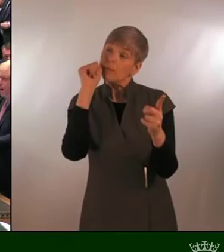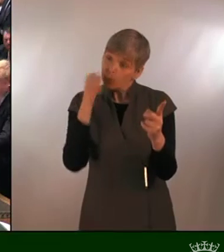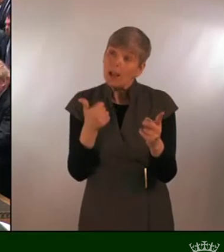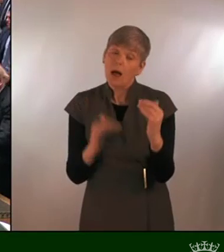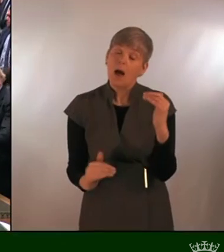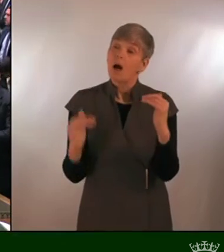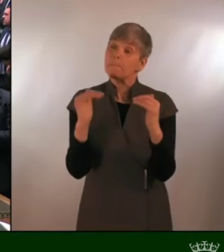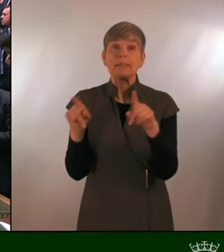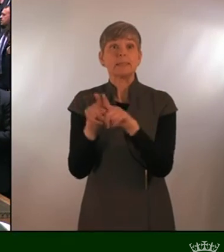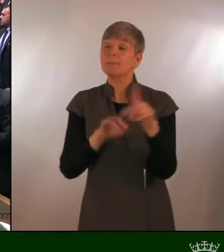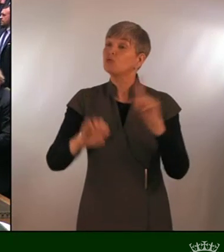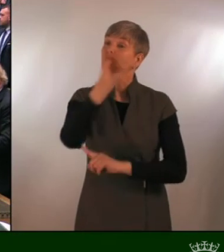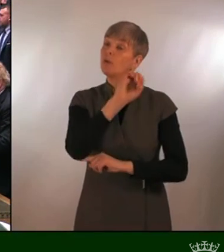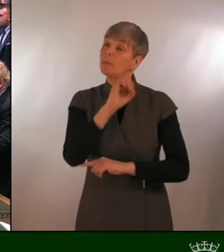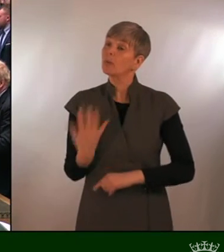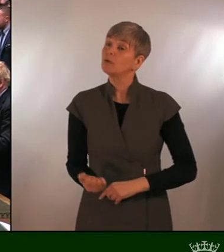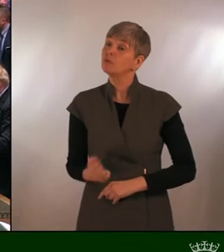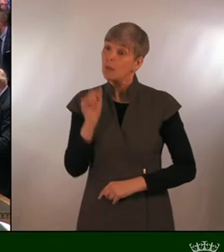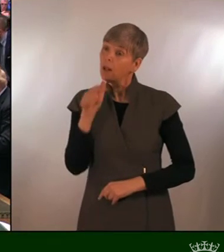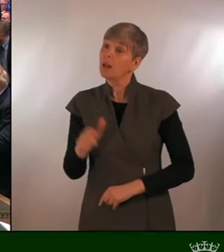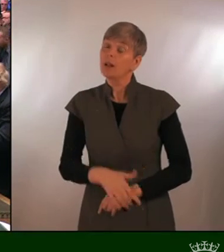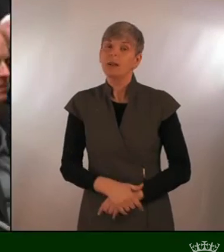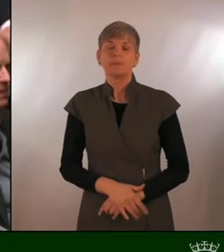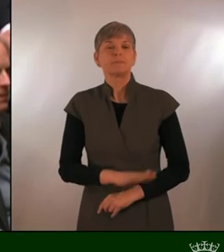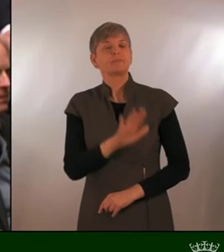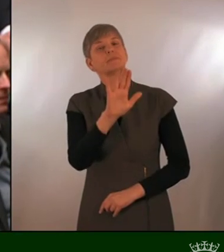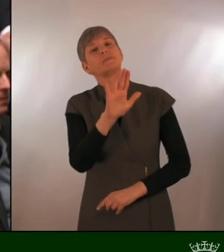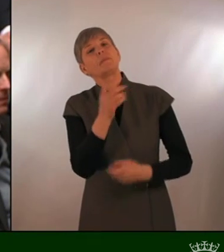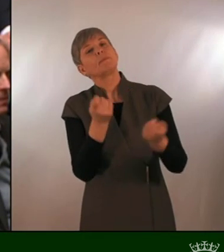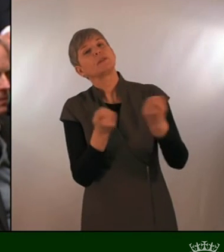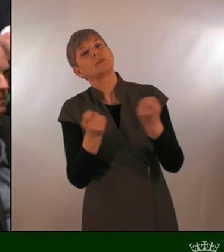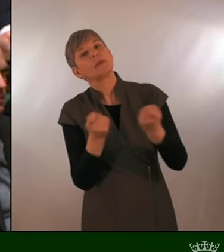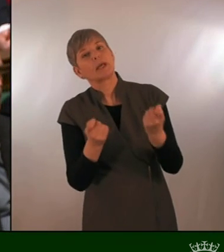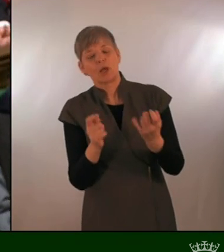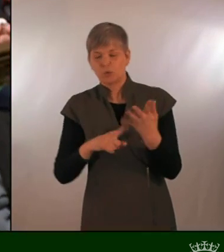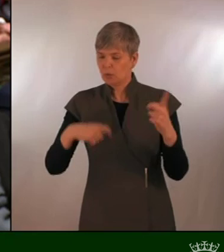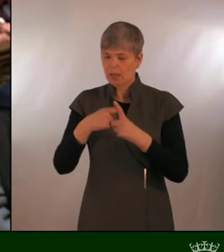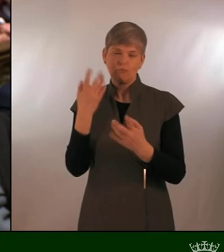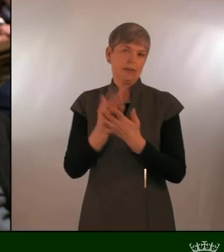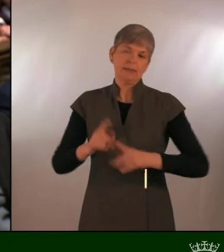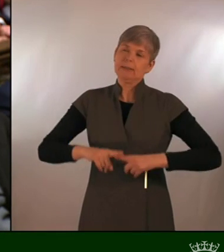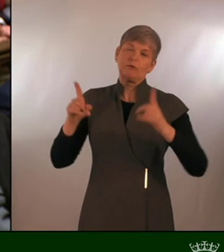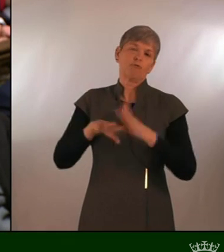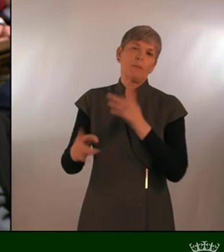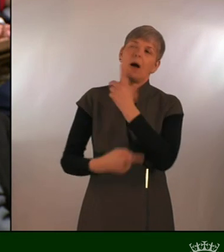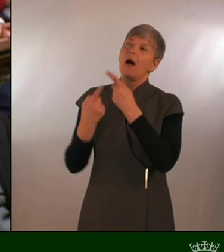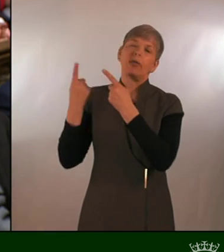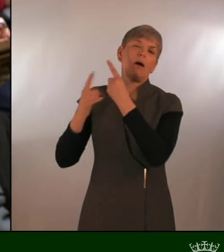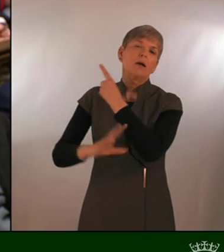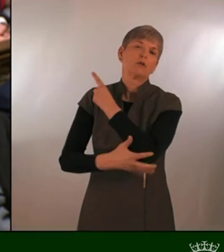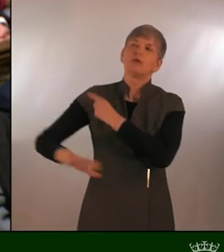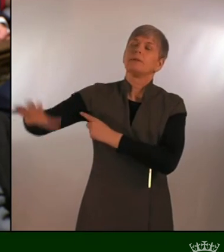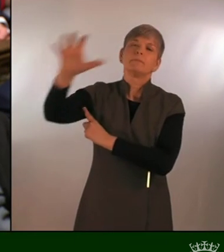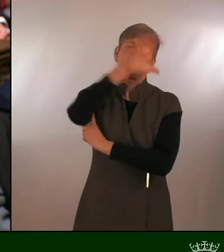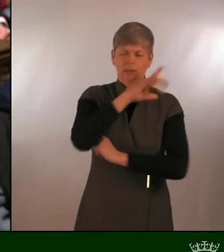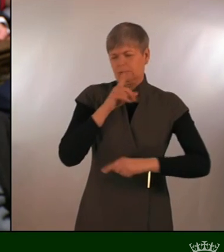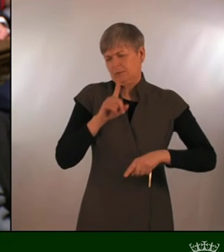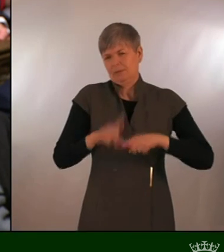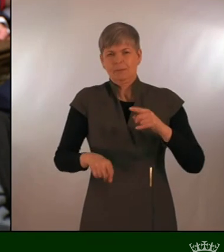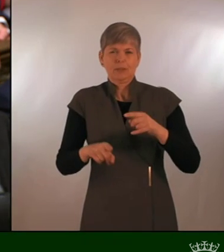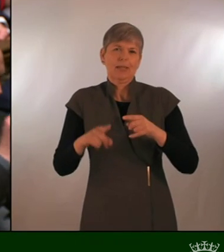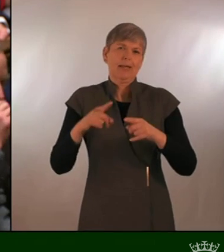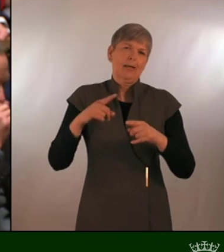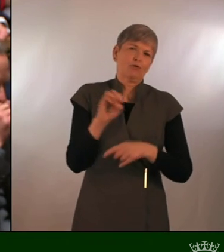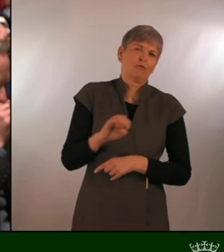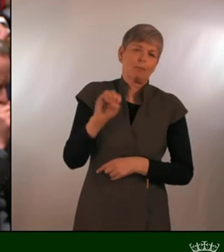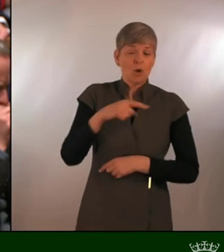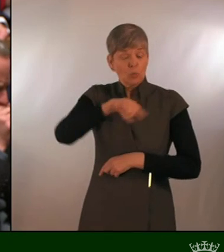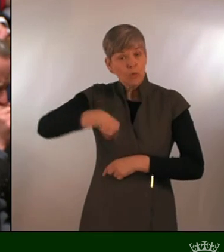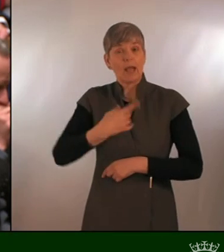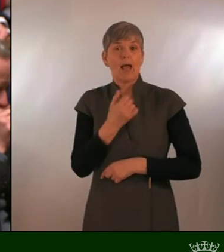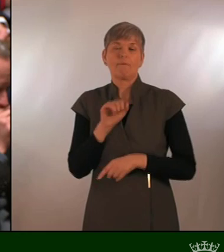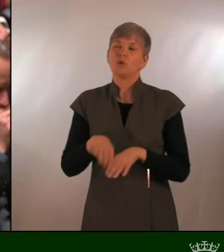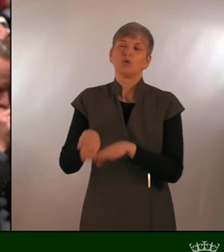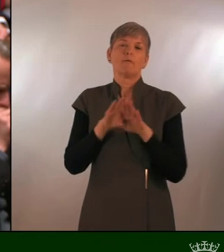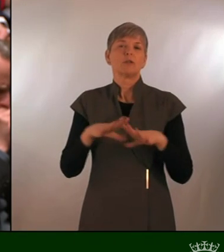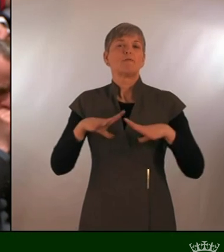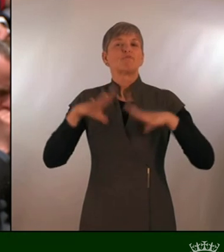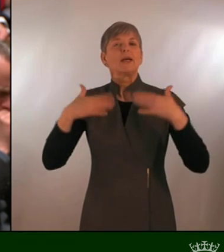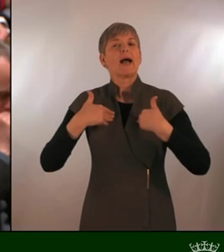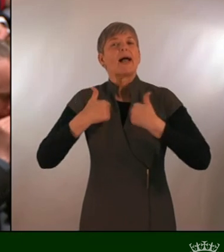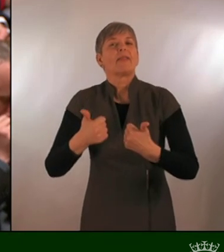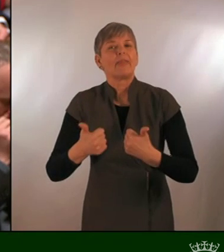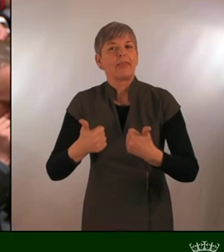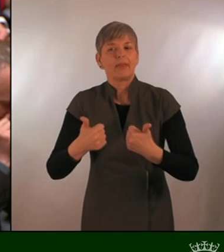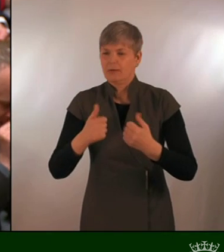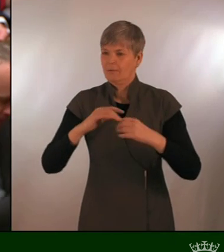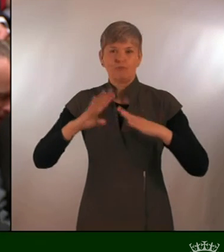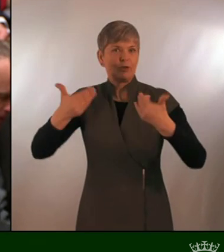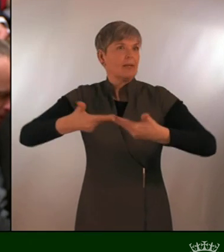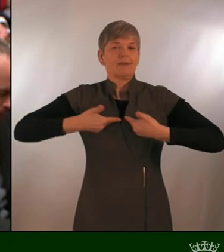As I think most Members of the House understand, the UK is distinct from many other countries around the world, certainly in the EU, because we have a universal free health system, free at the point of delivery.